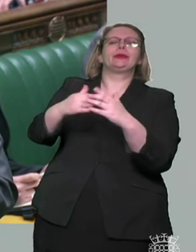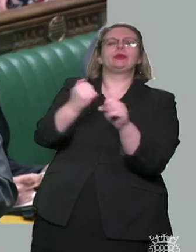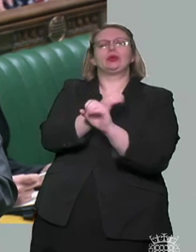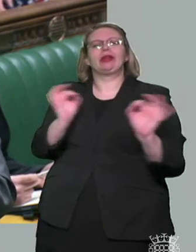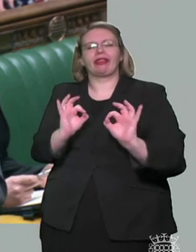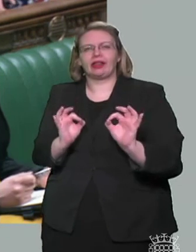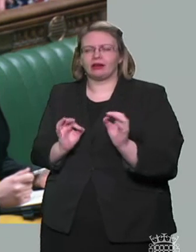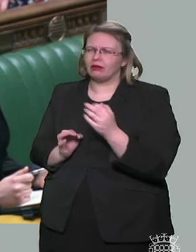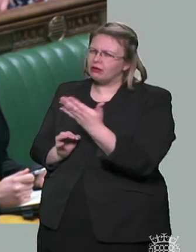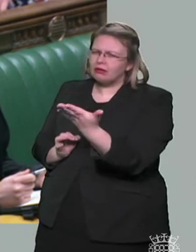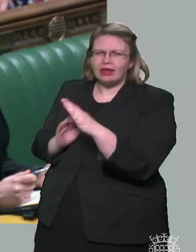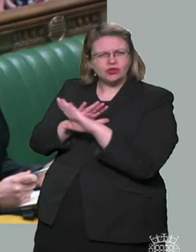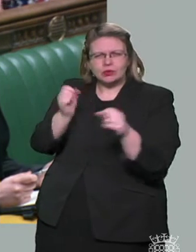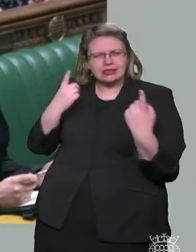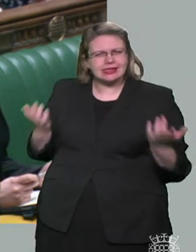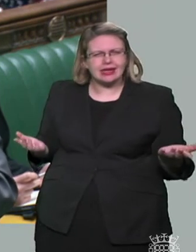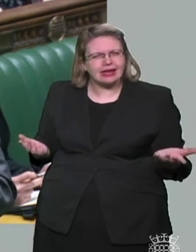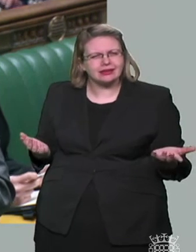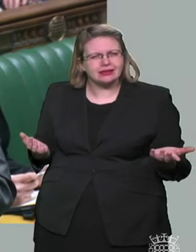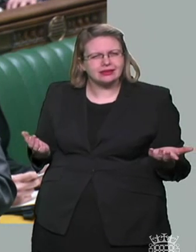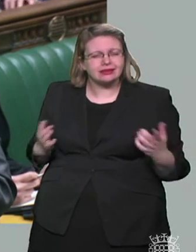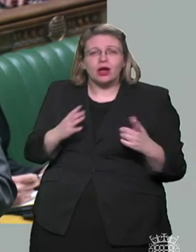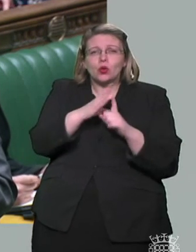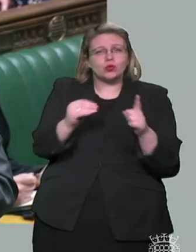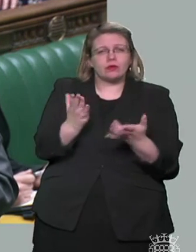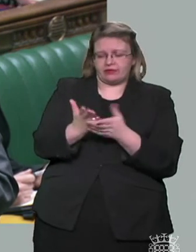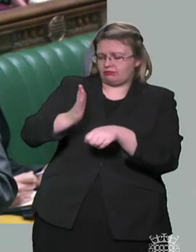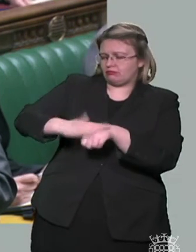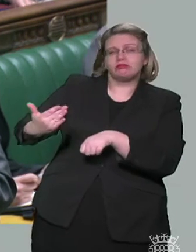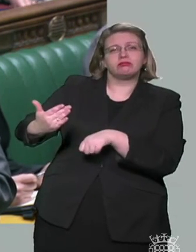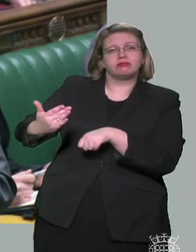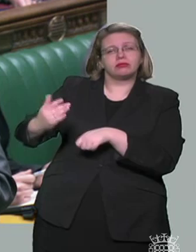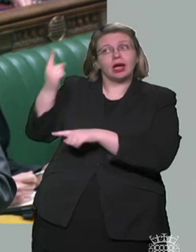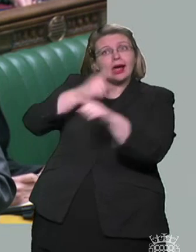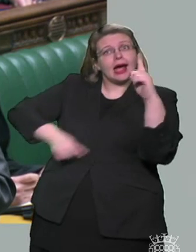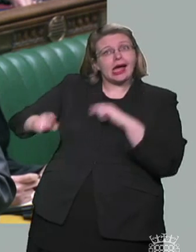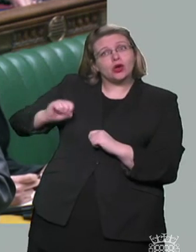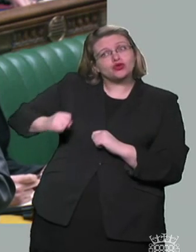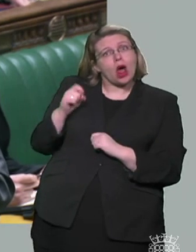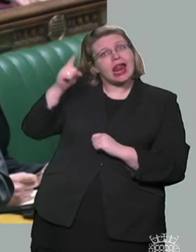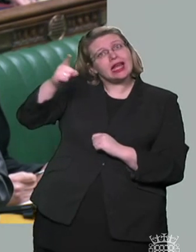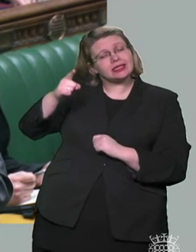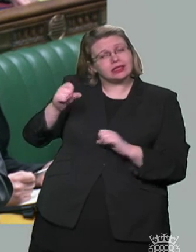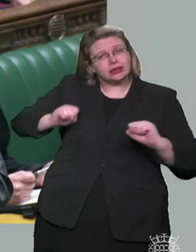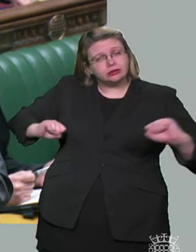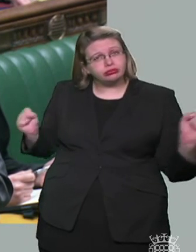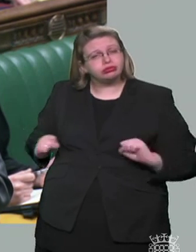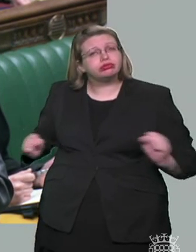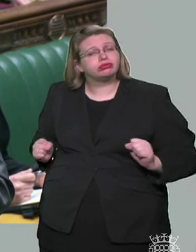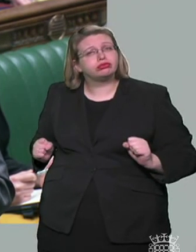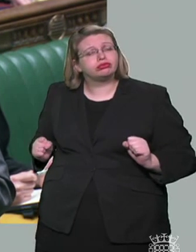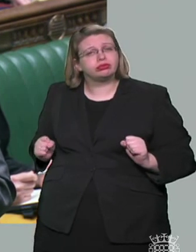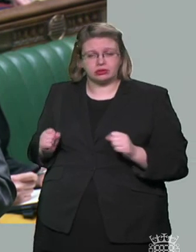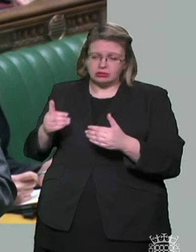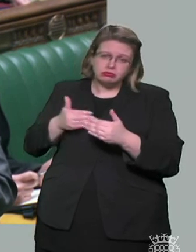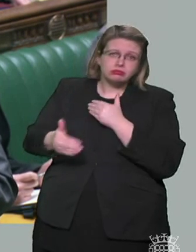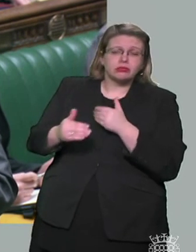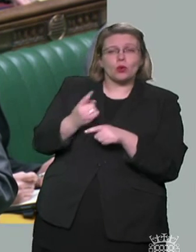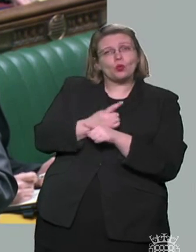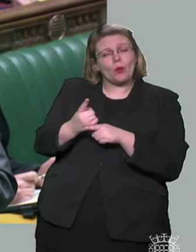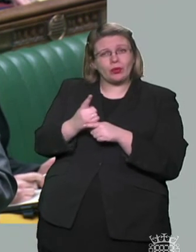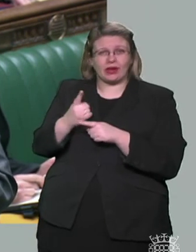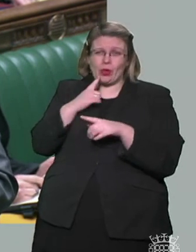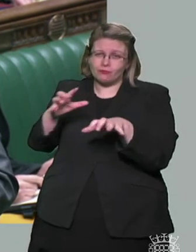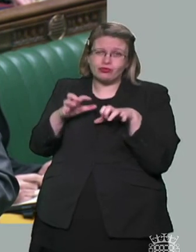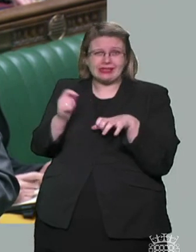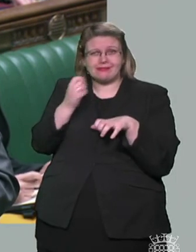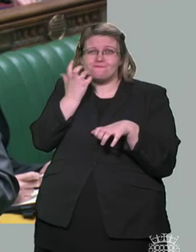They obviously do not get, or do not care, that in many parts of Scotland the weather will barely reach above freezing over the next week.